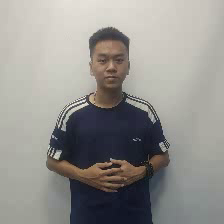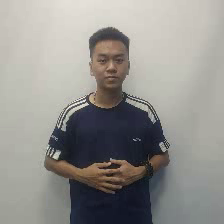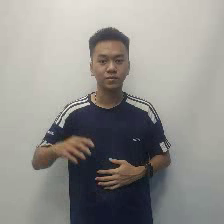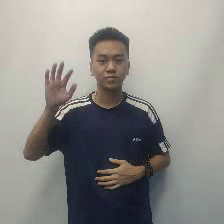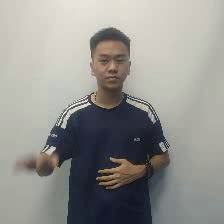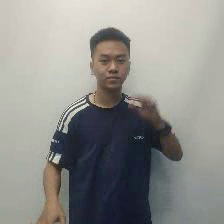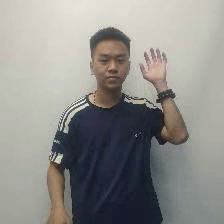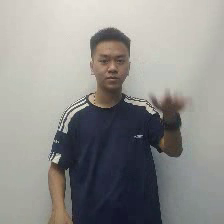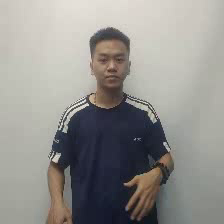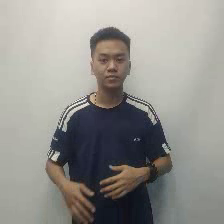Con gấu